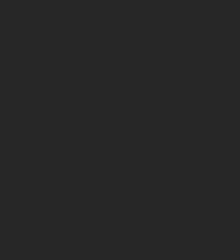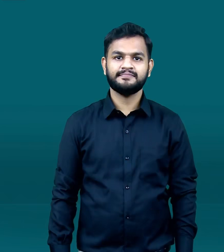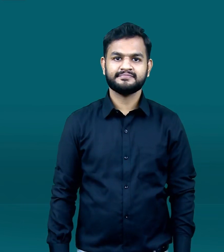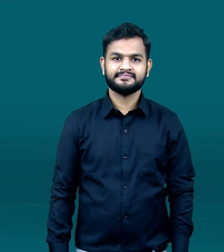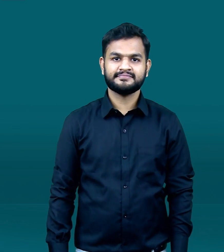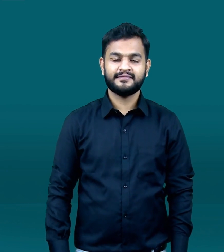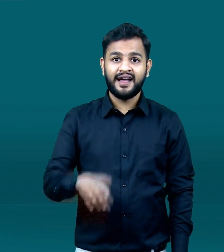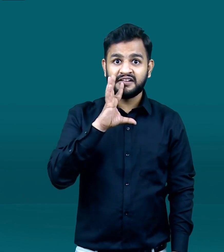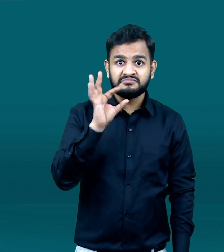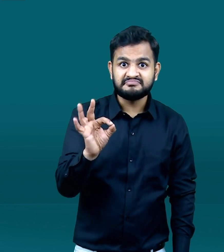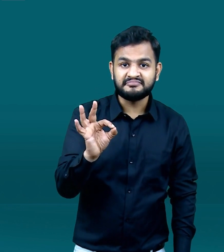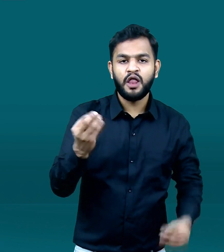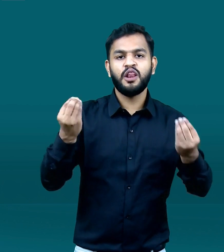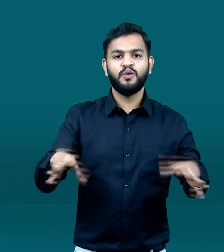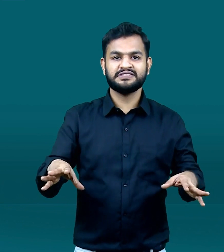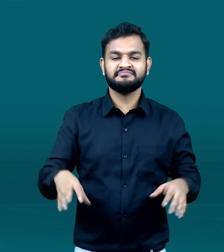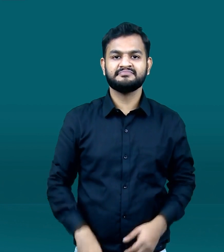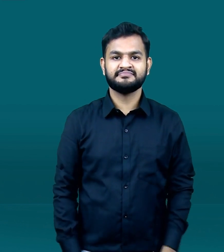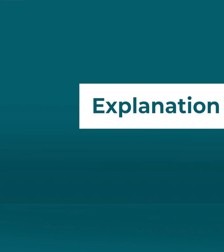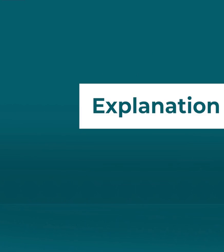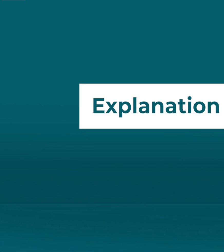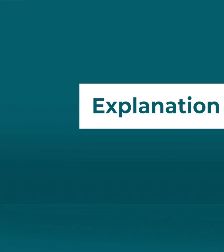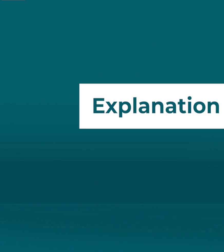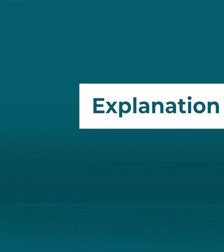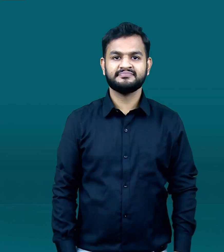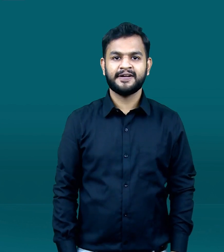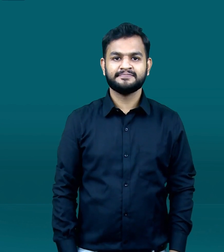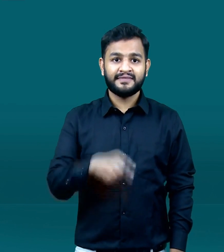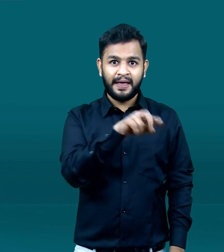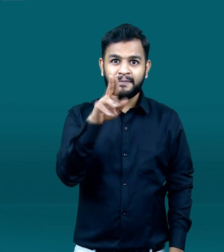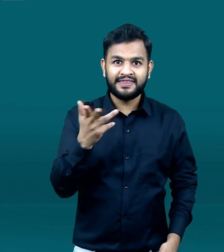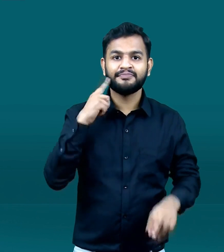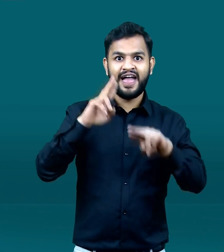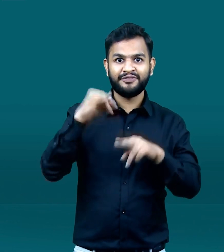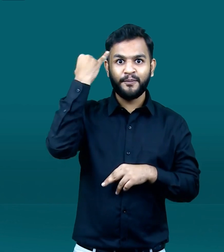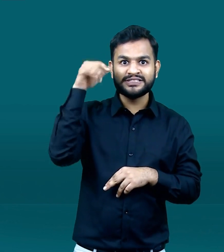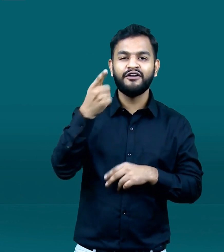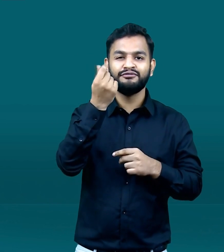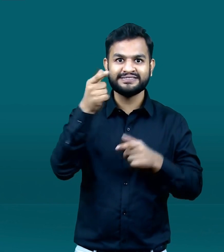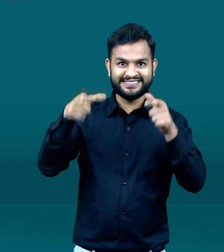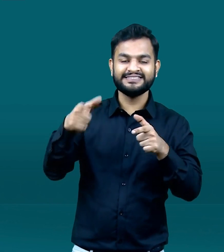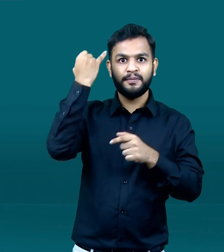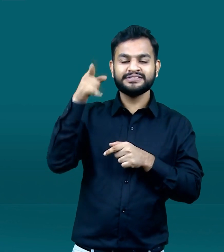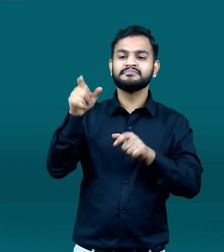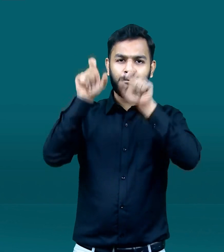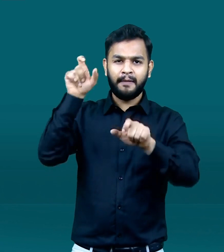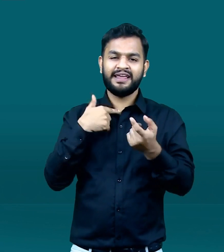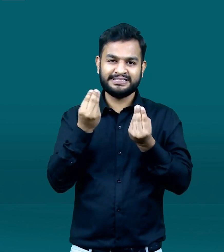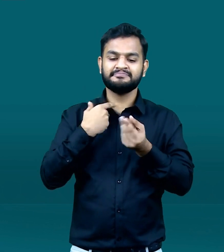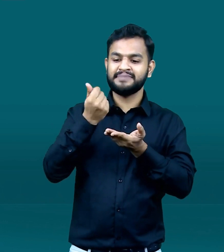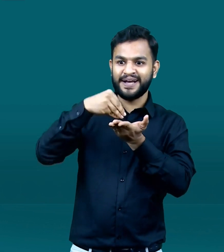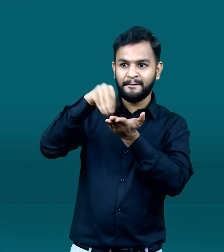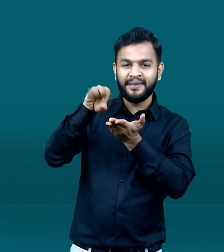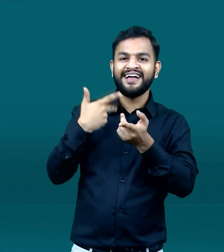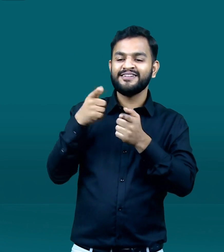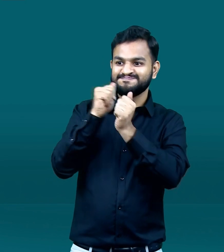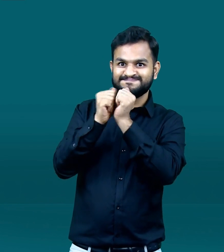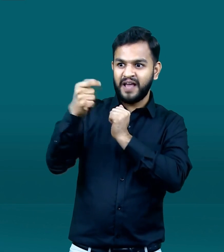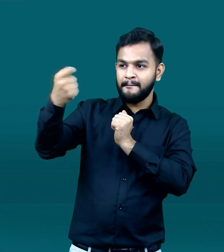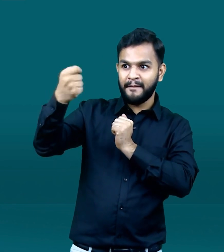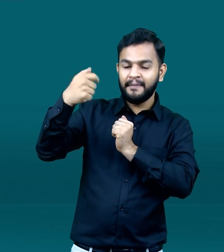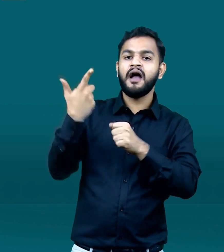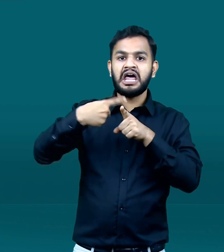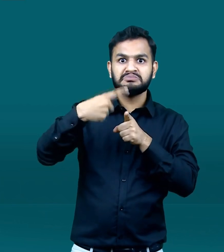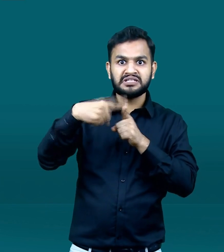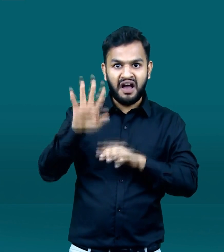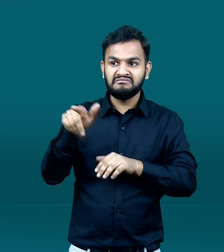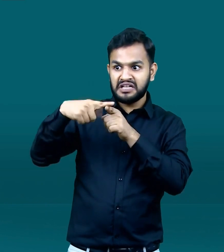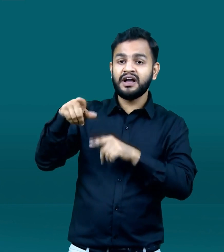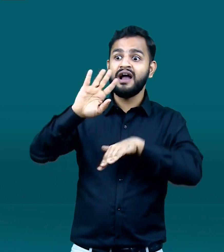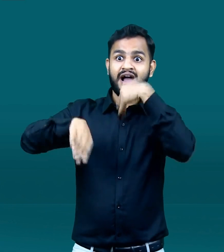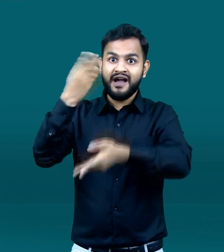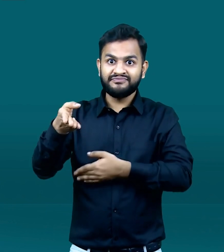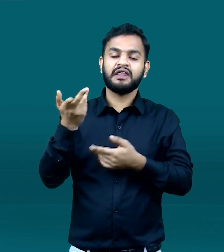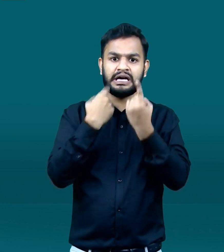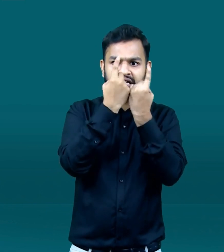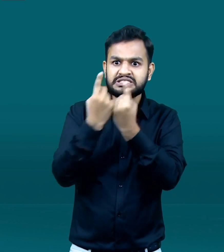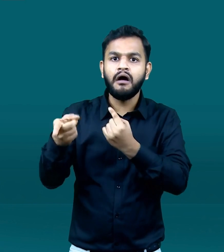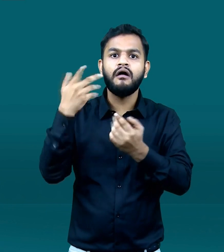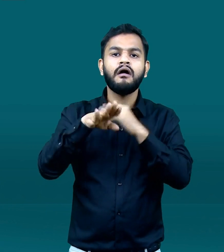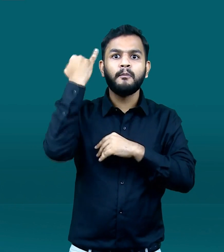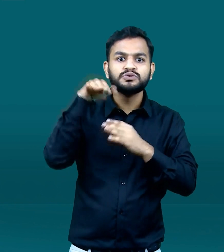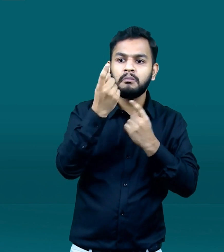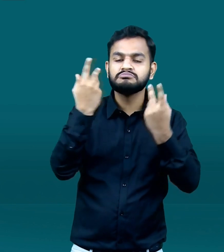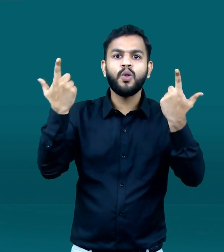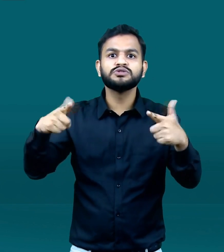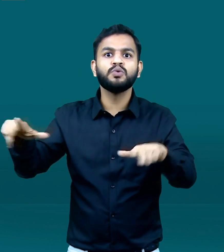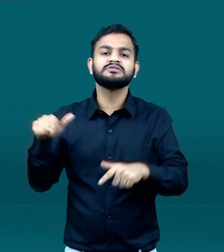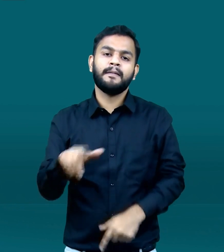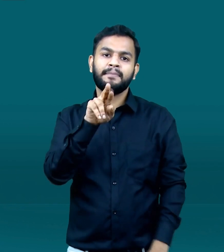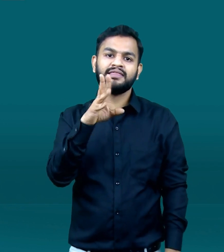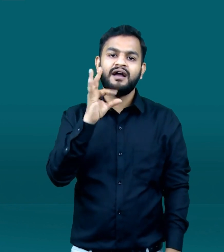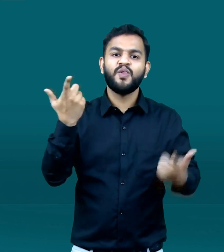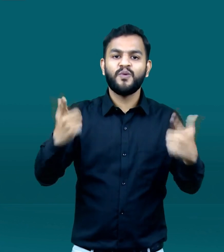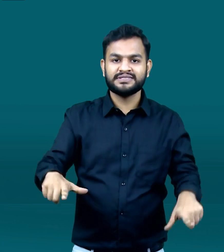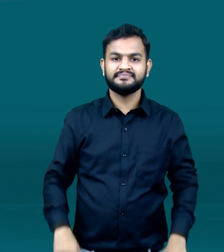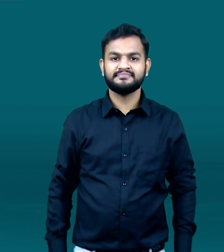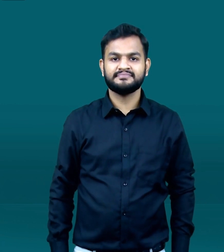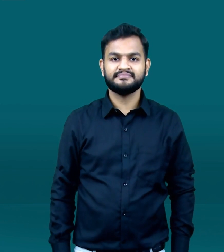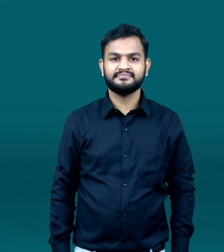Actual Loss (Financial Term)